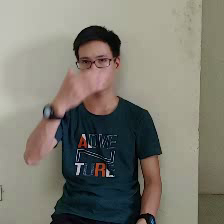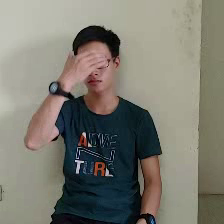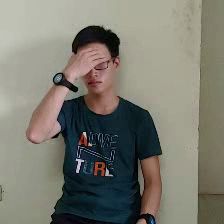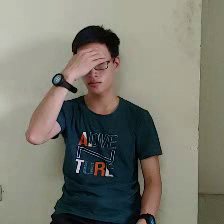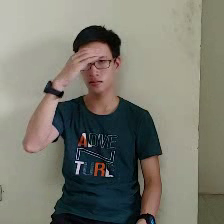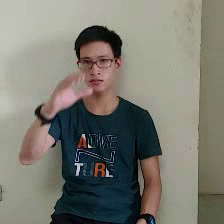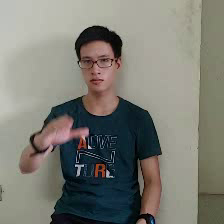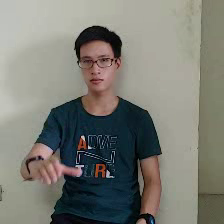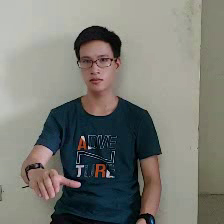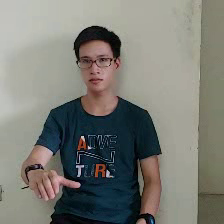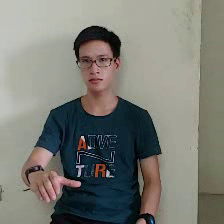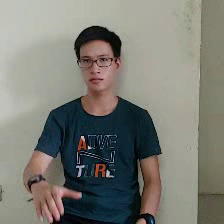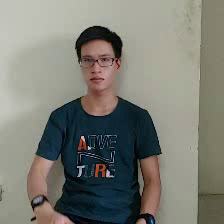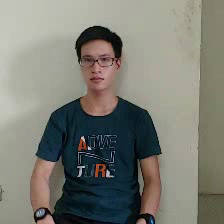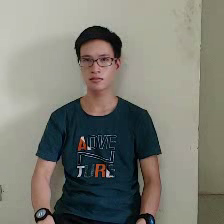Áp dụng